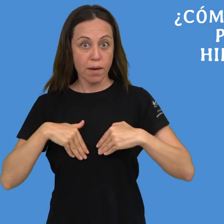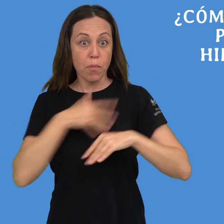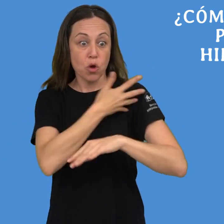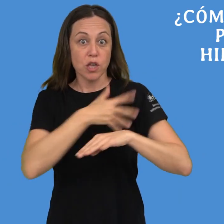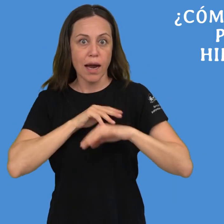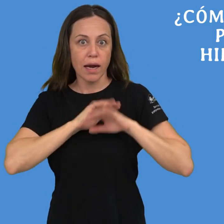sangre